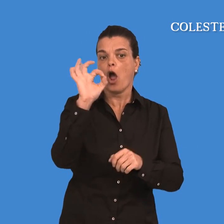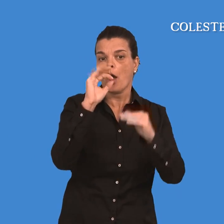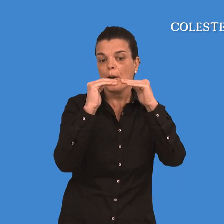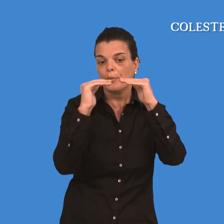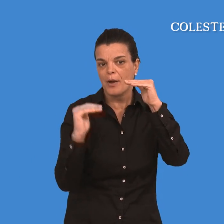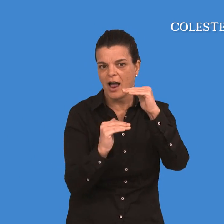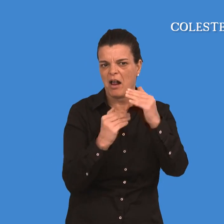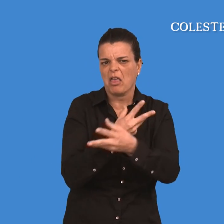inferior